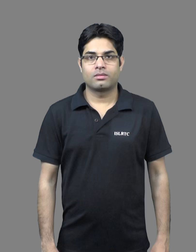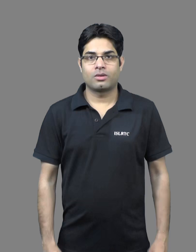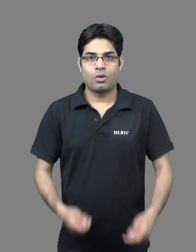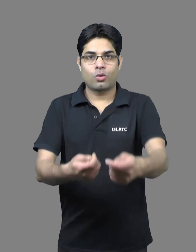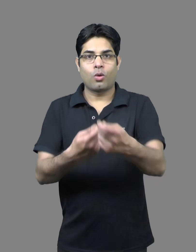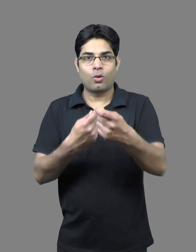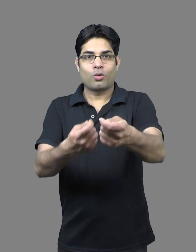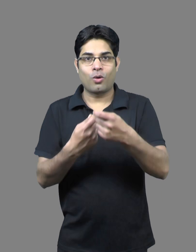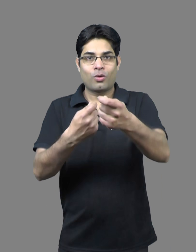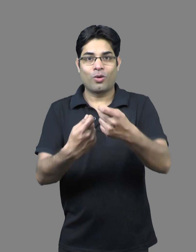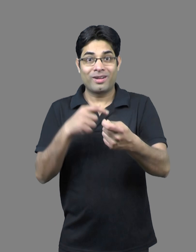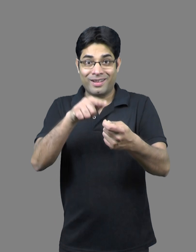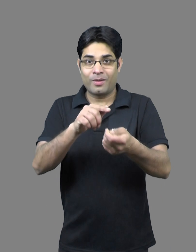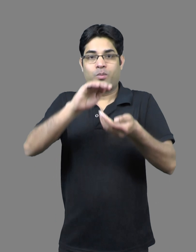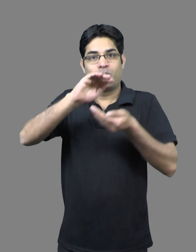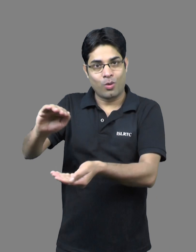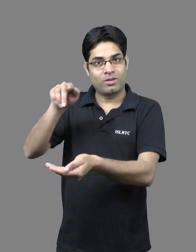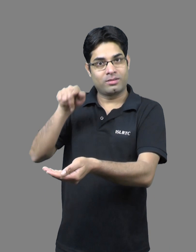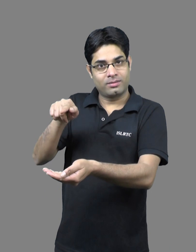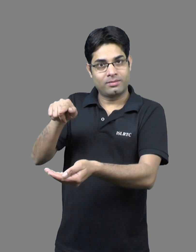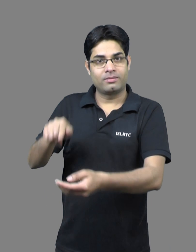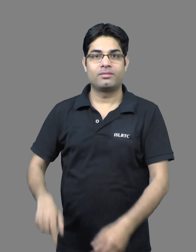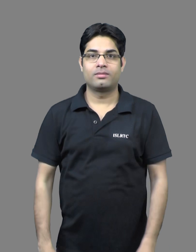Colt Foal Filly